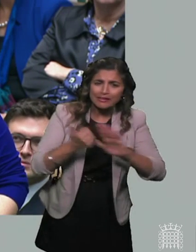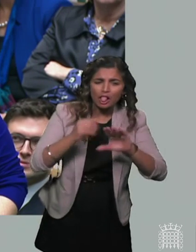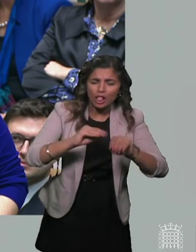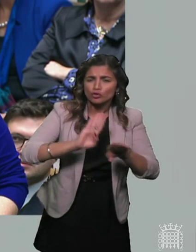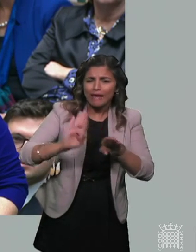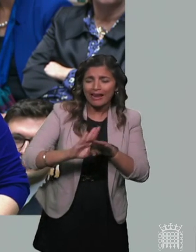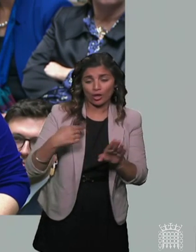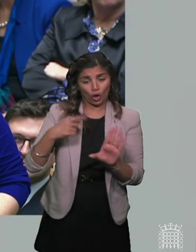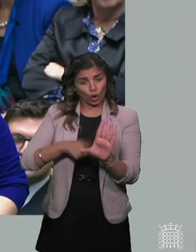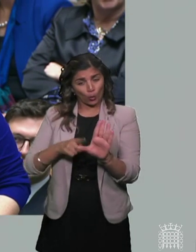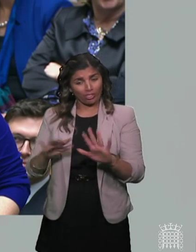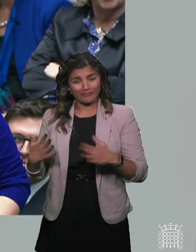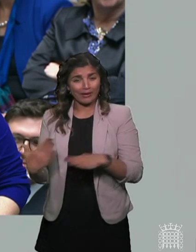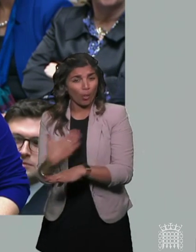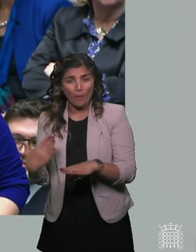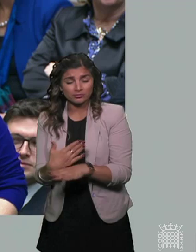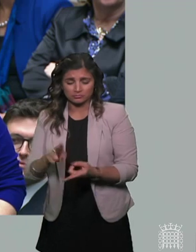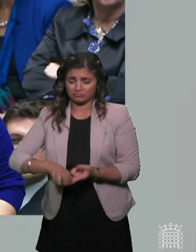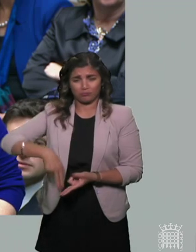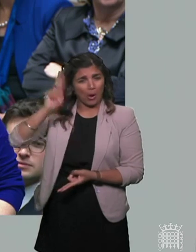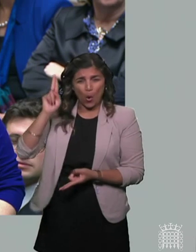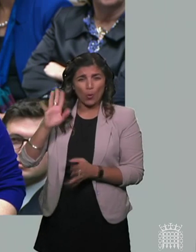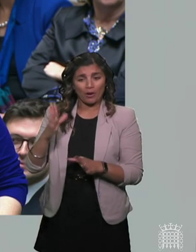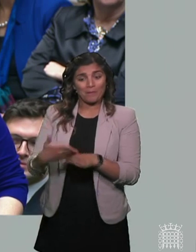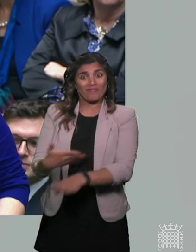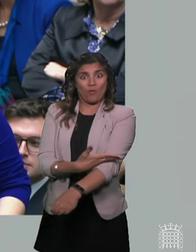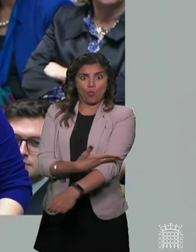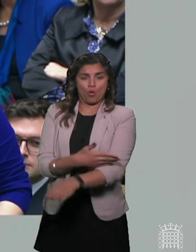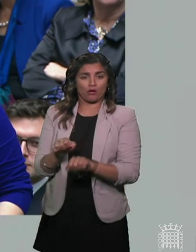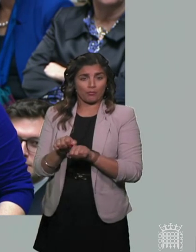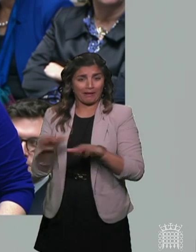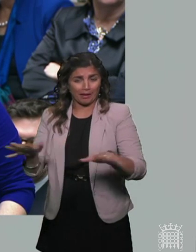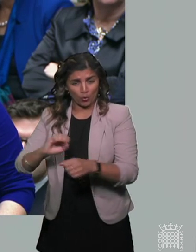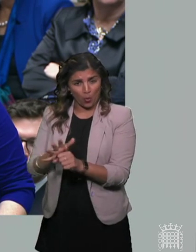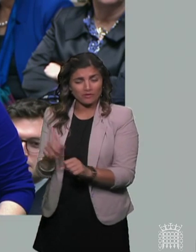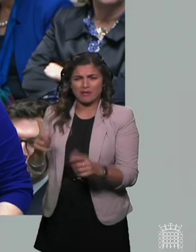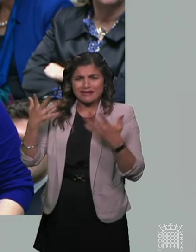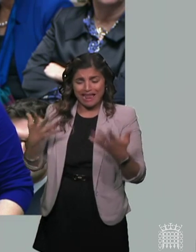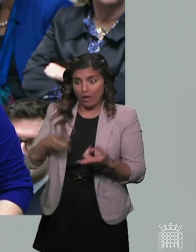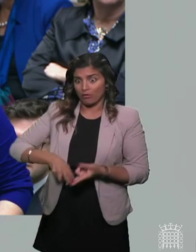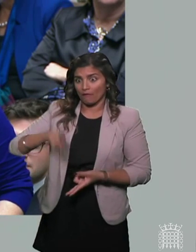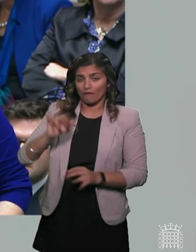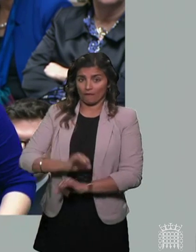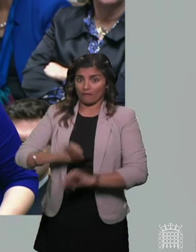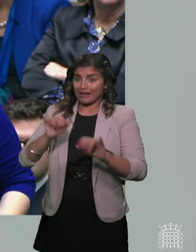The youth unemployment rate was unacceptably high pre-pandemic; now, sadly, it is the highest rate nationally.